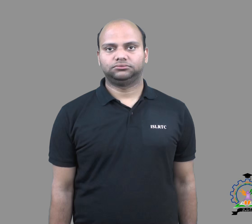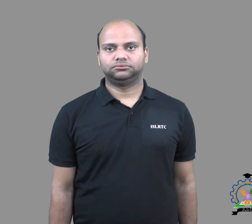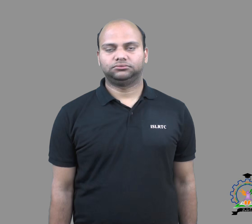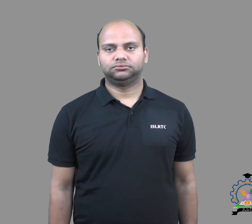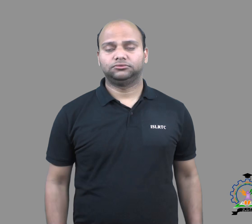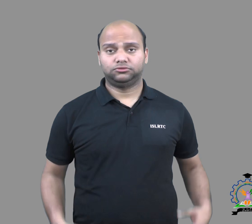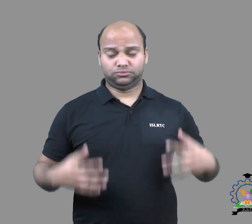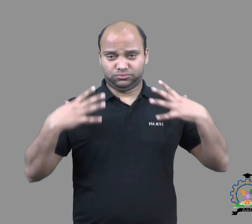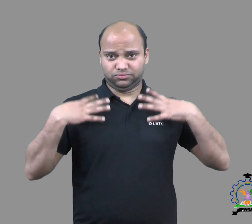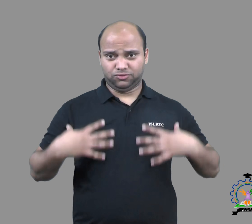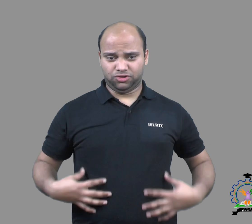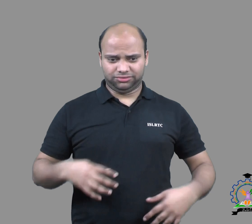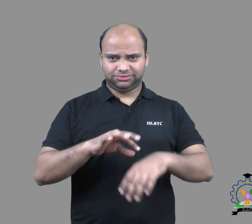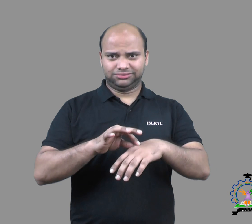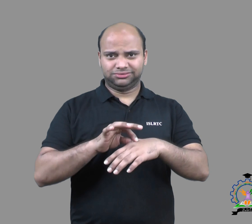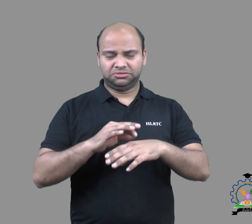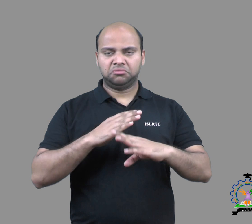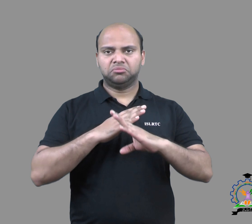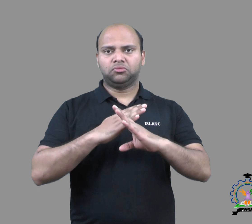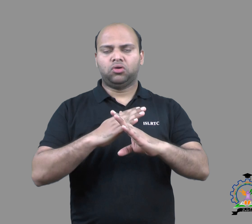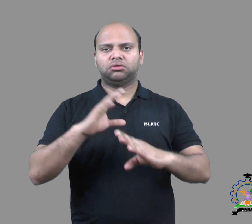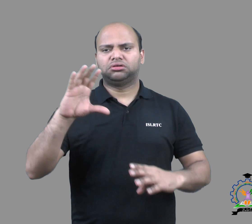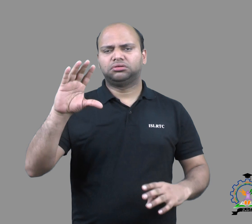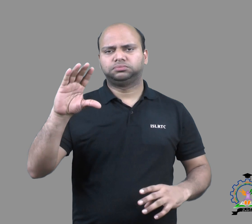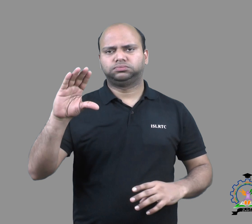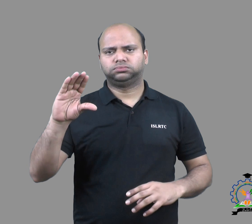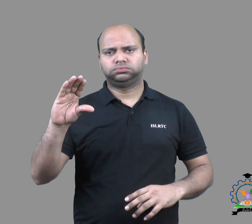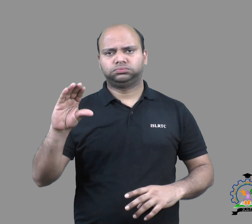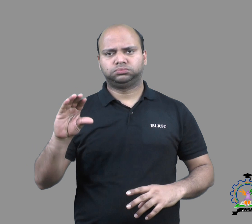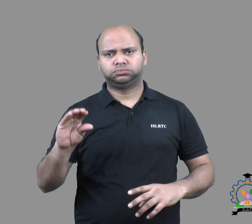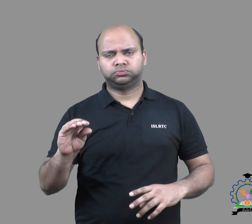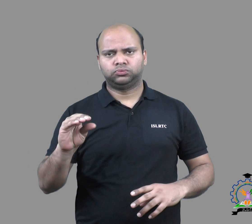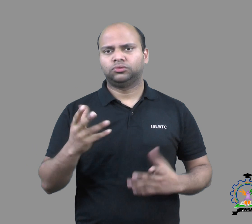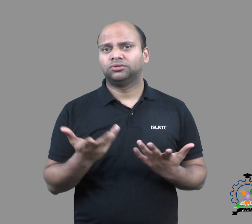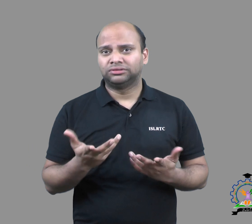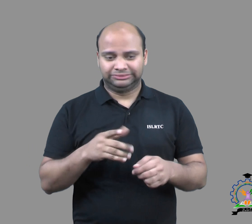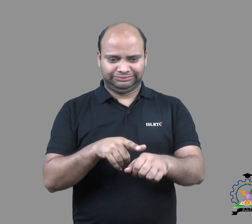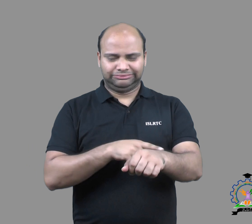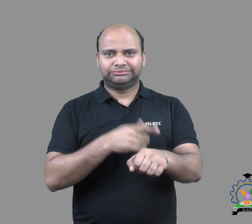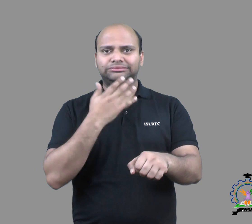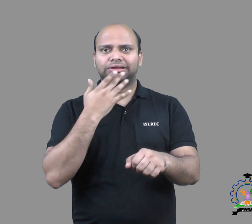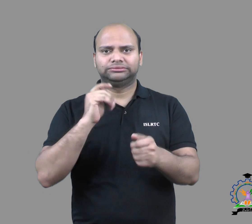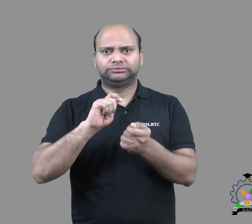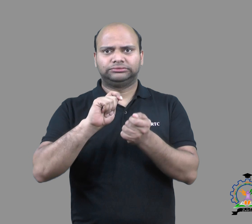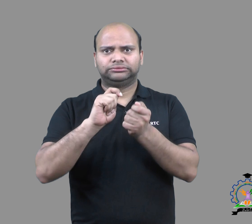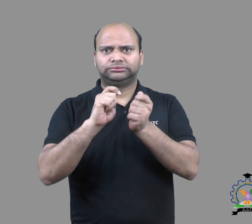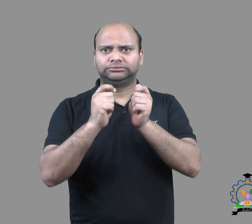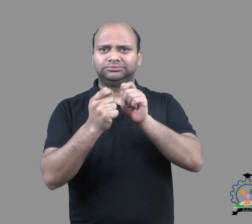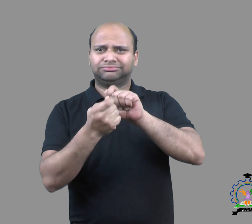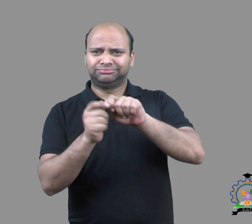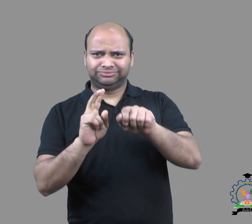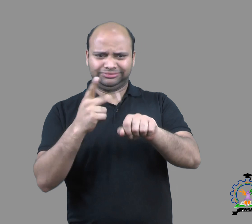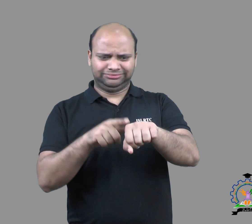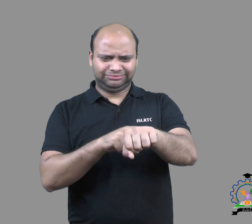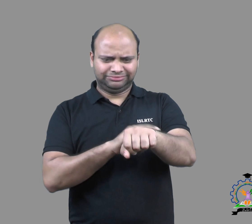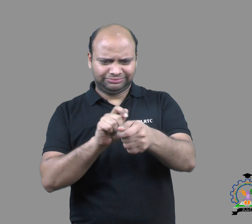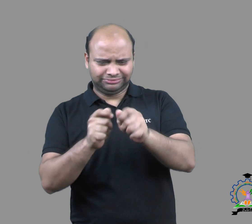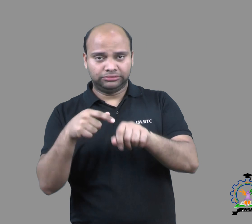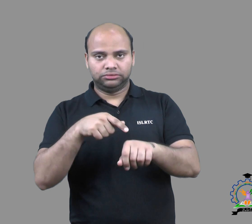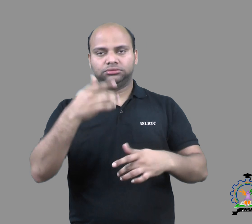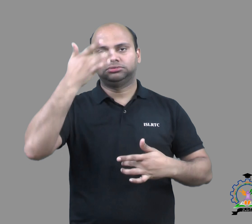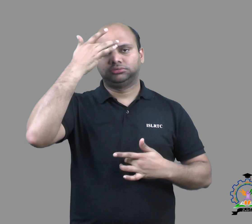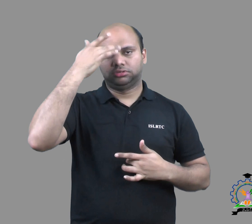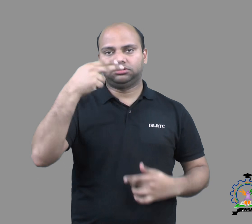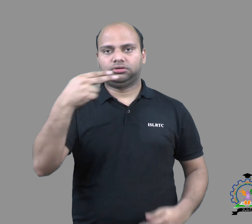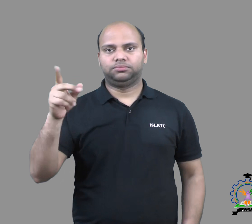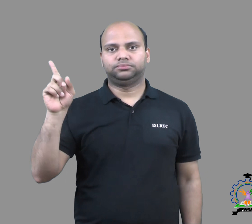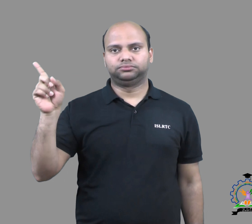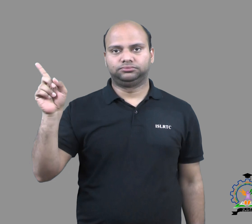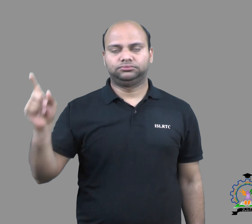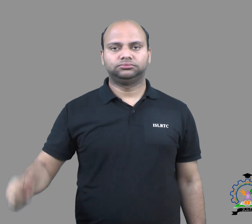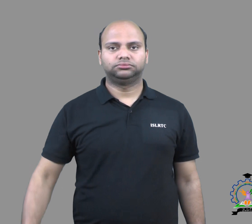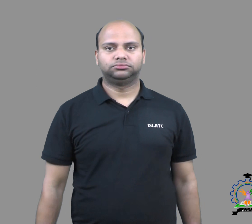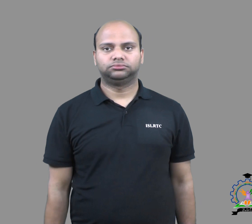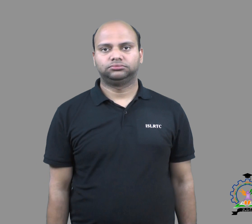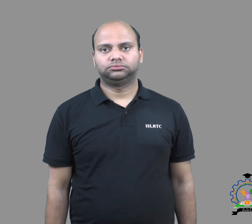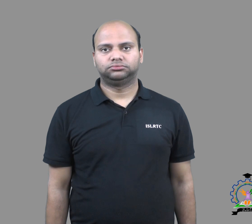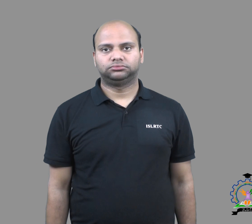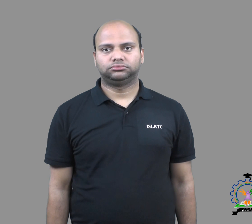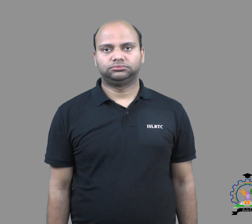Vitiligo